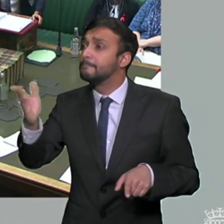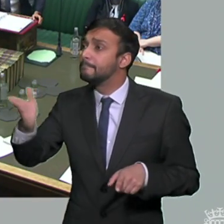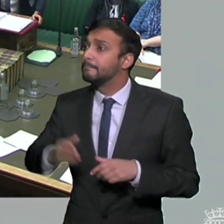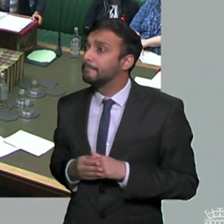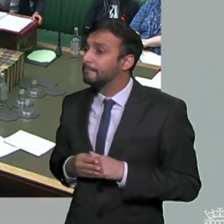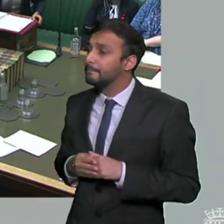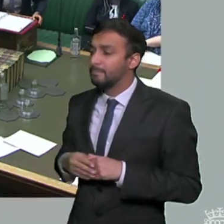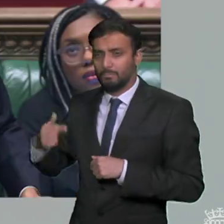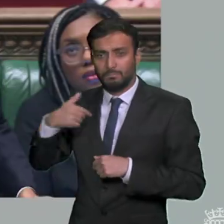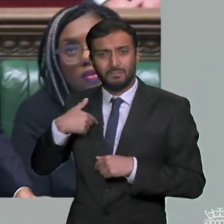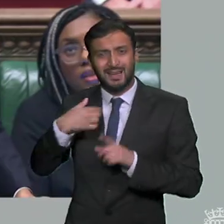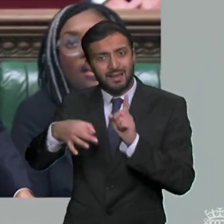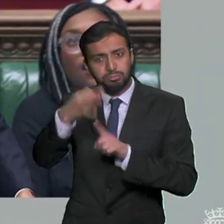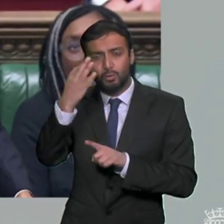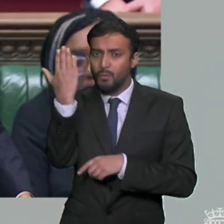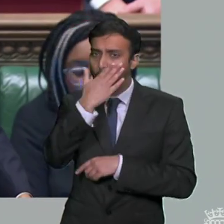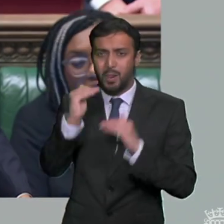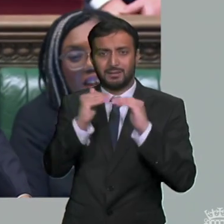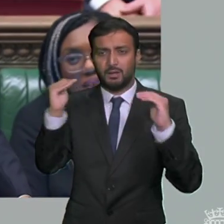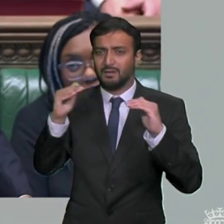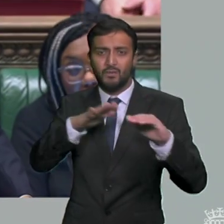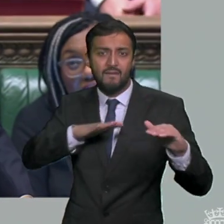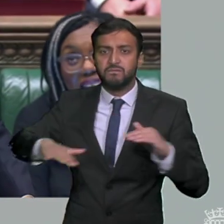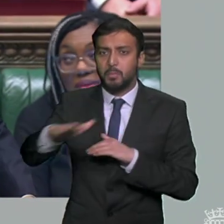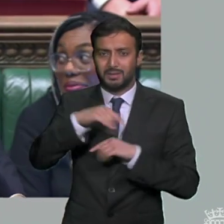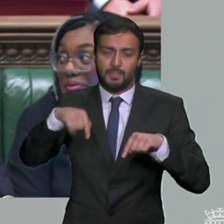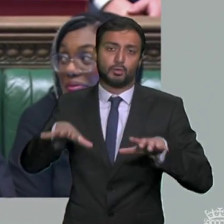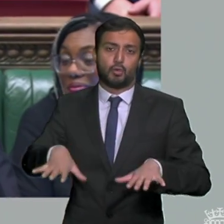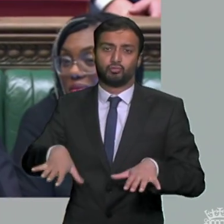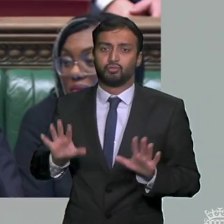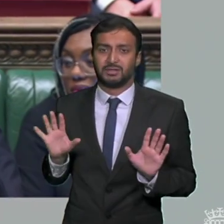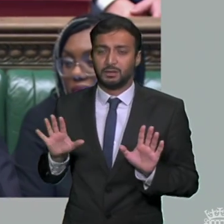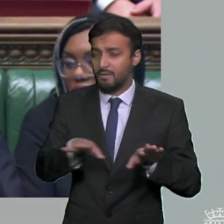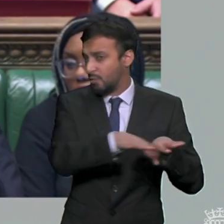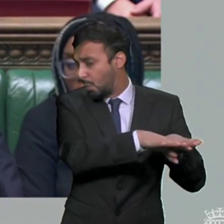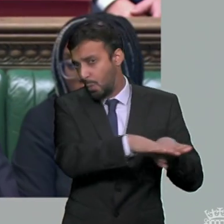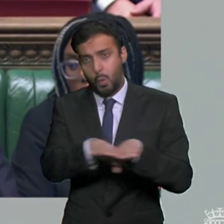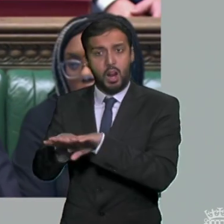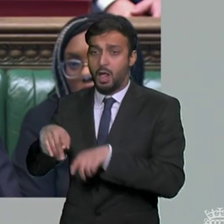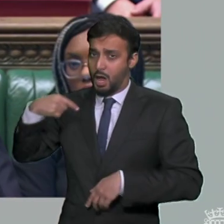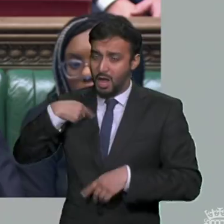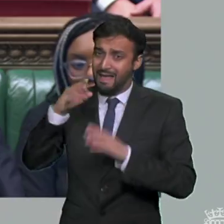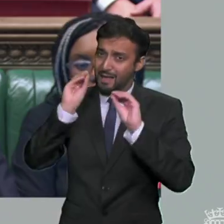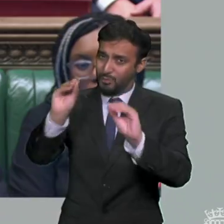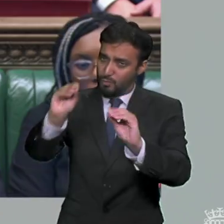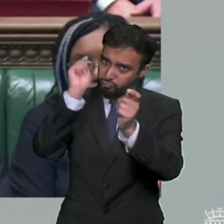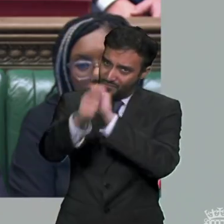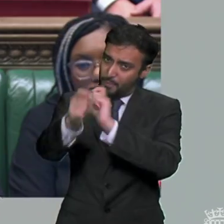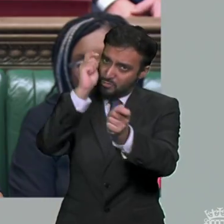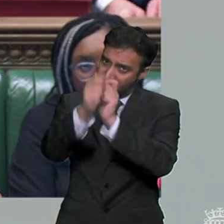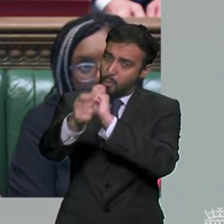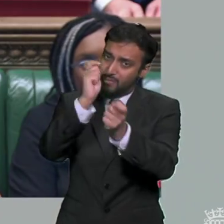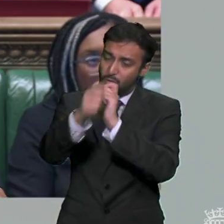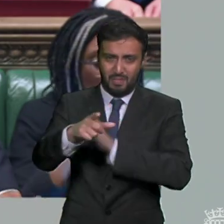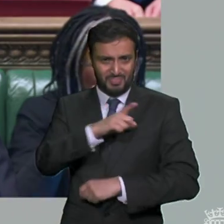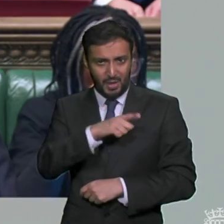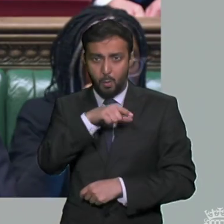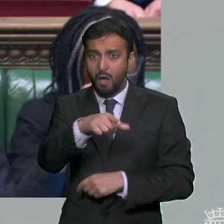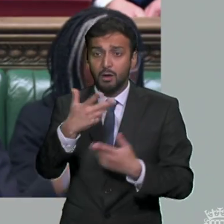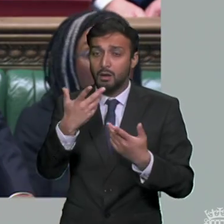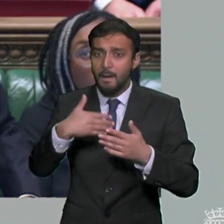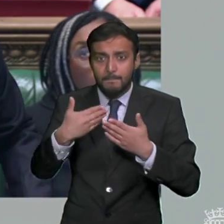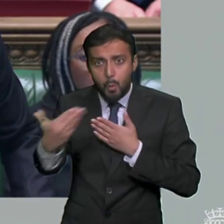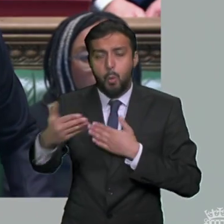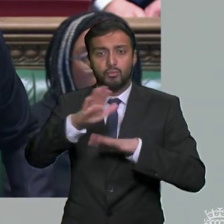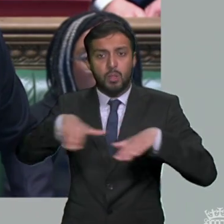It is our reforms that are leading to our marching up the league tables of the programme for international student assessment—PISA—for reading and writing.